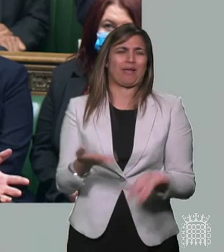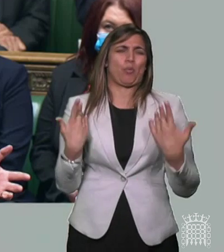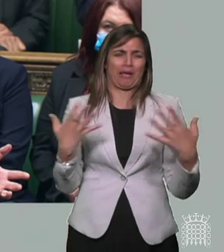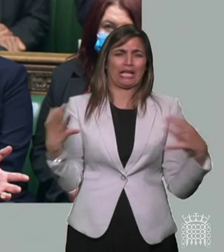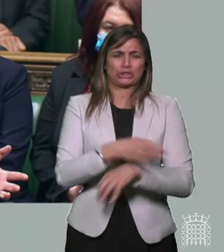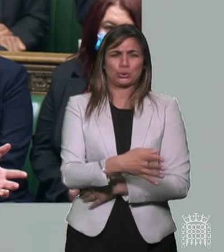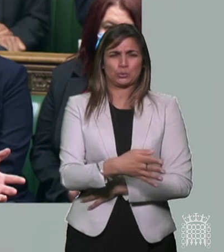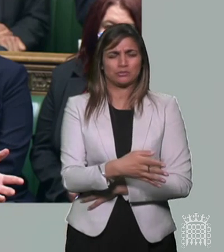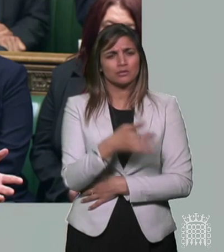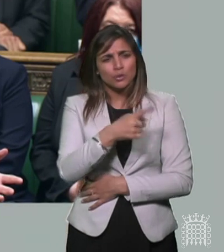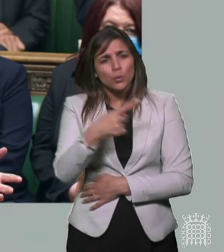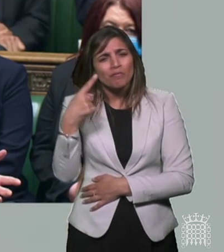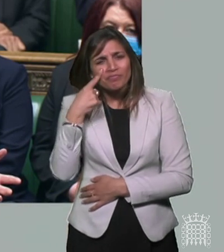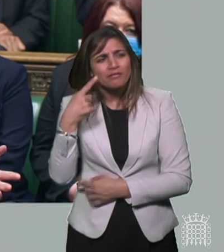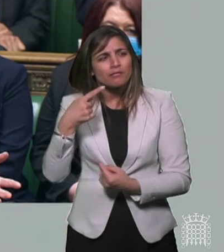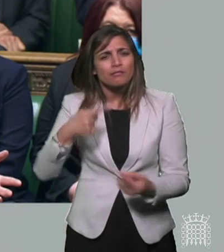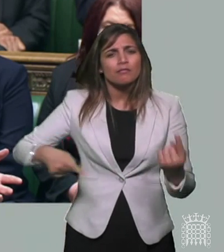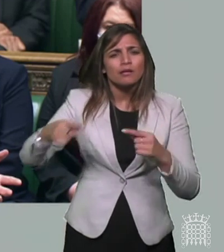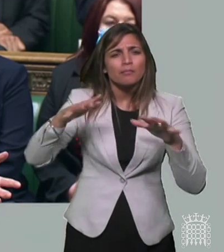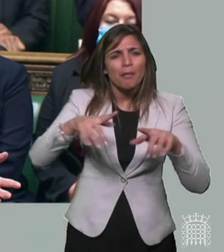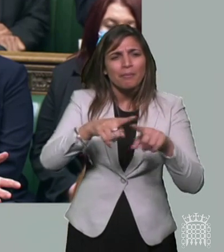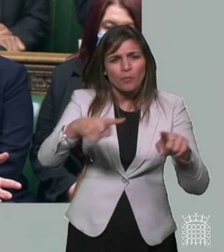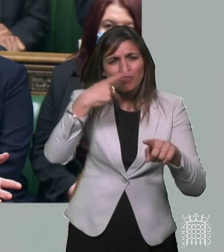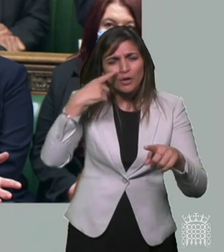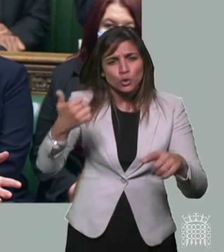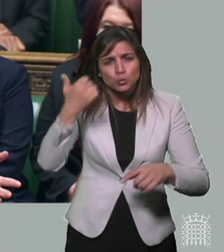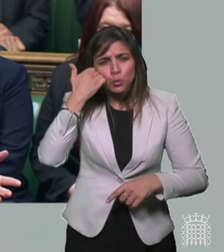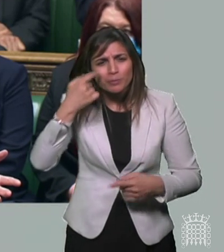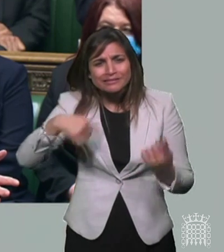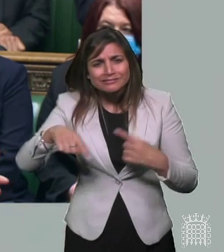How stupid does he think the British people are?